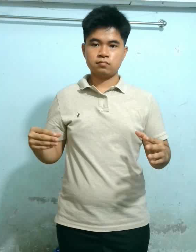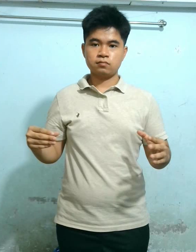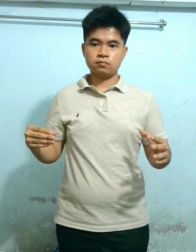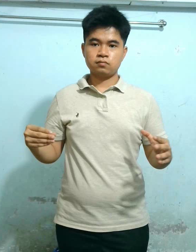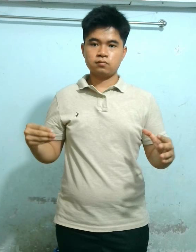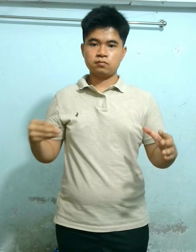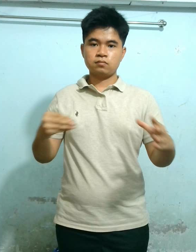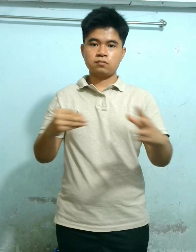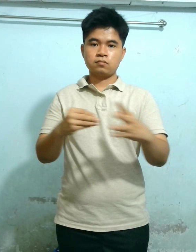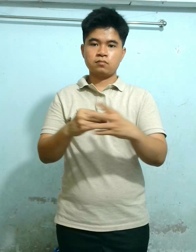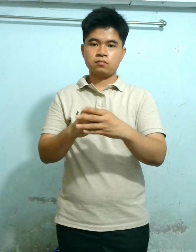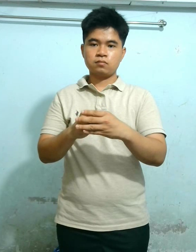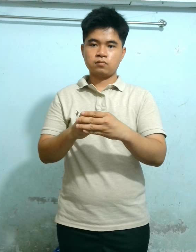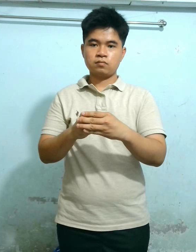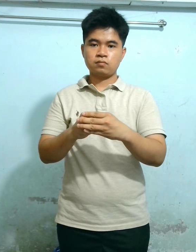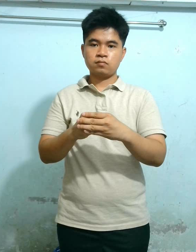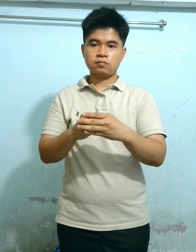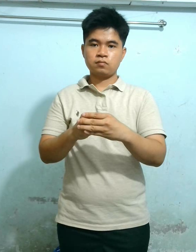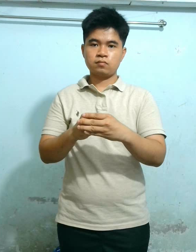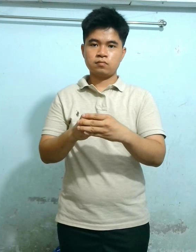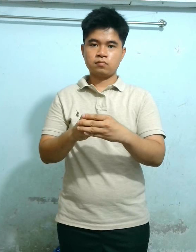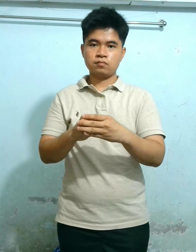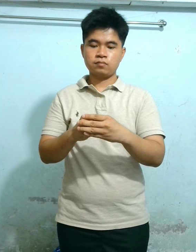nhom